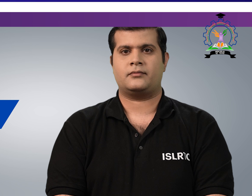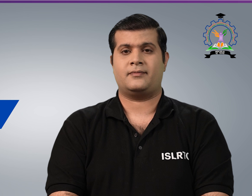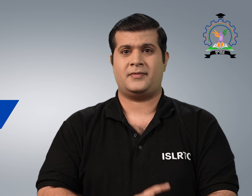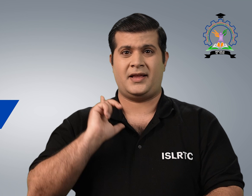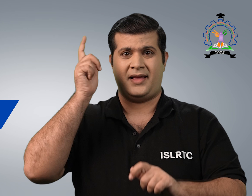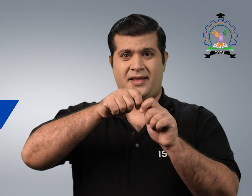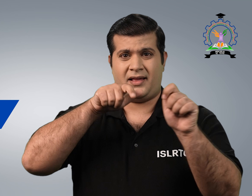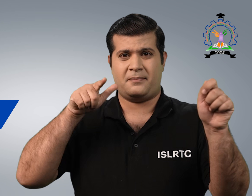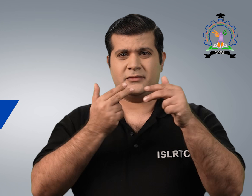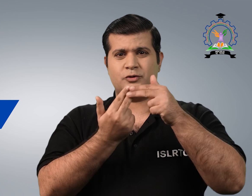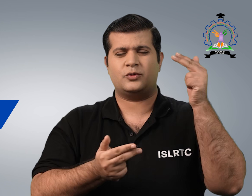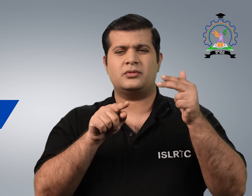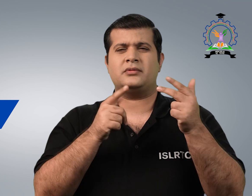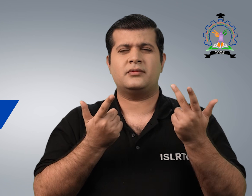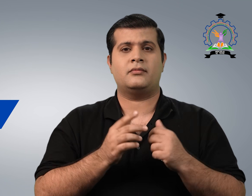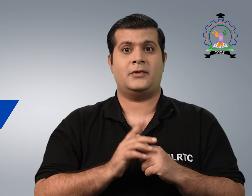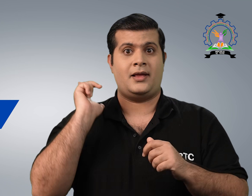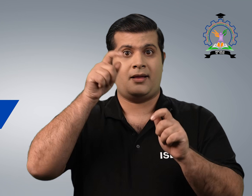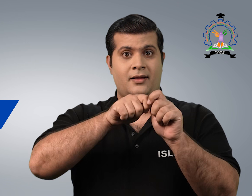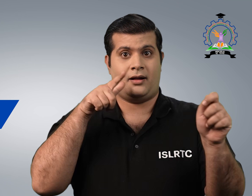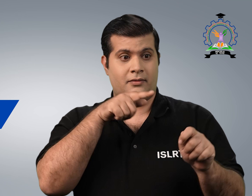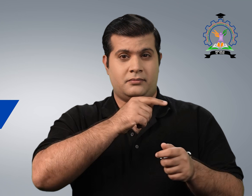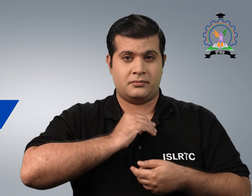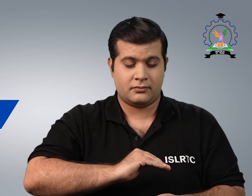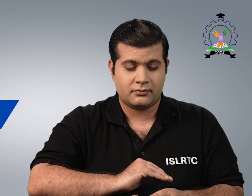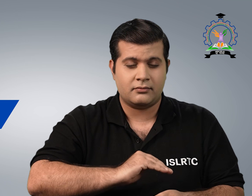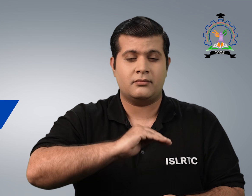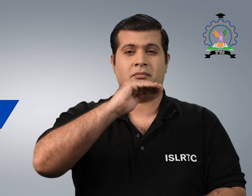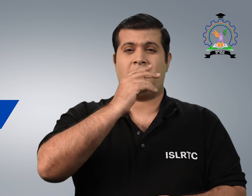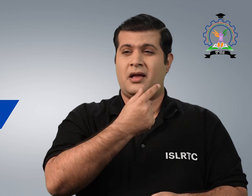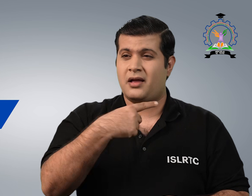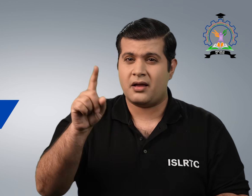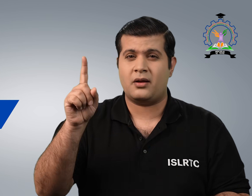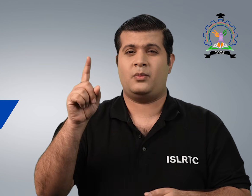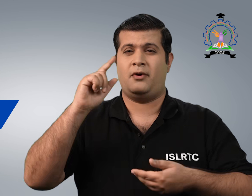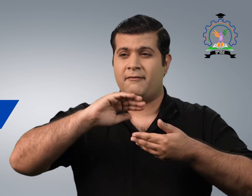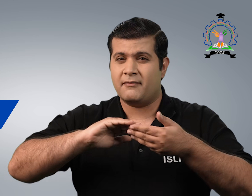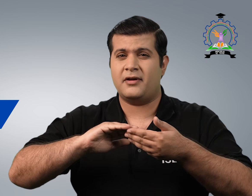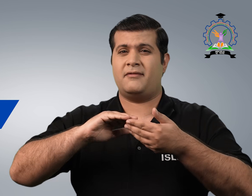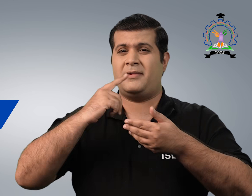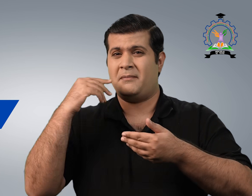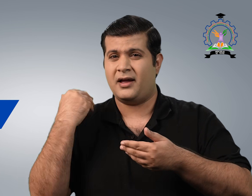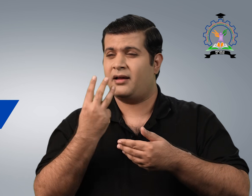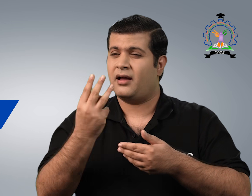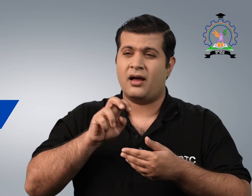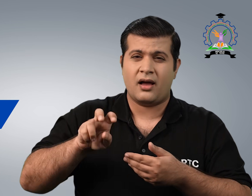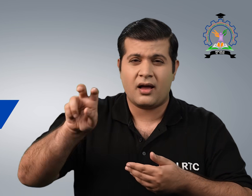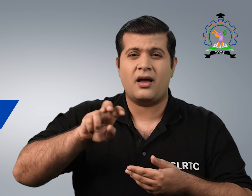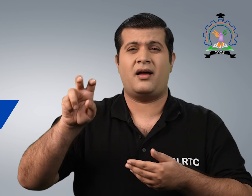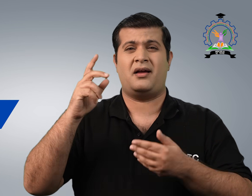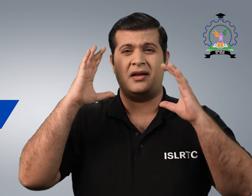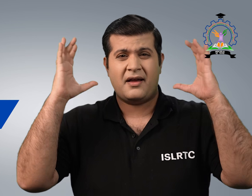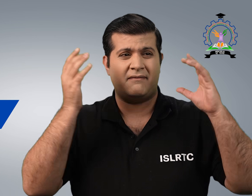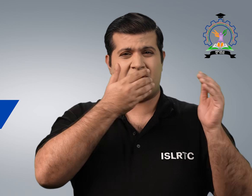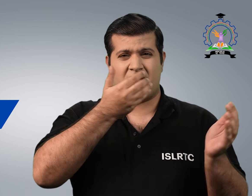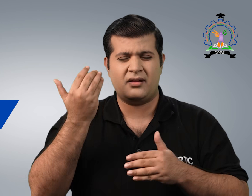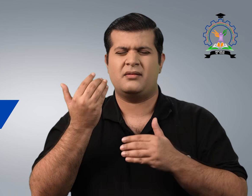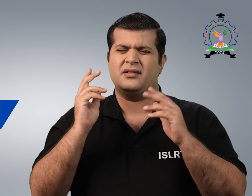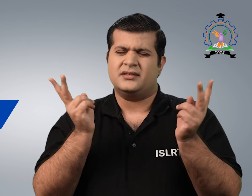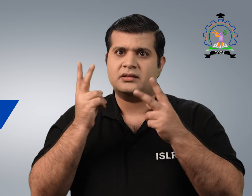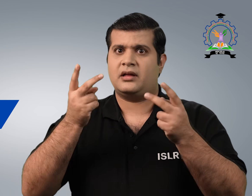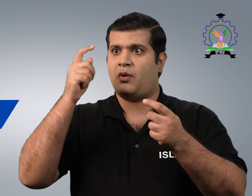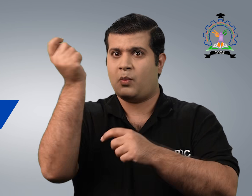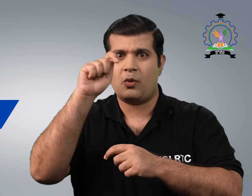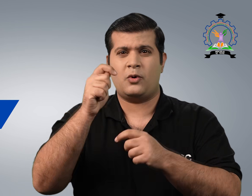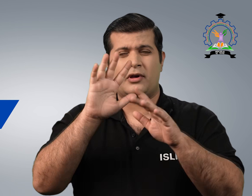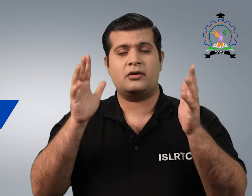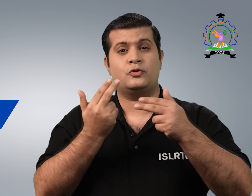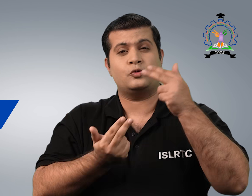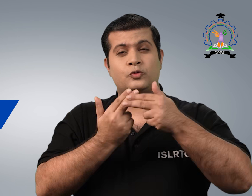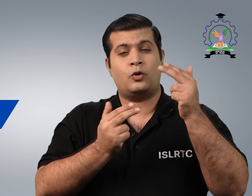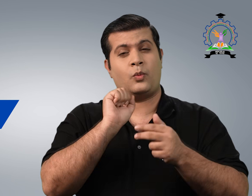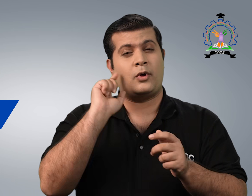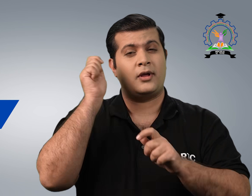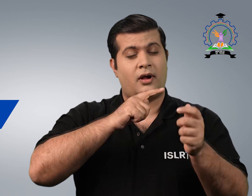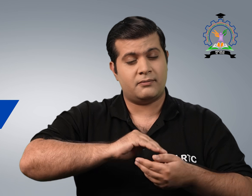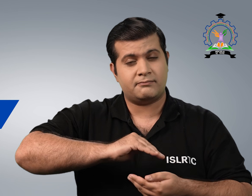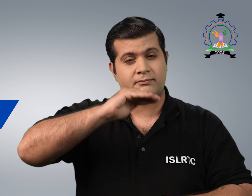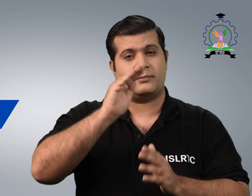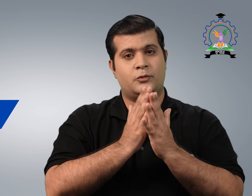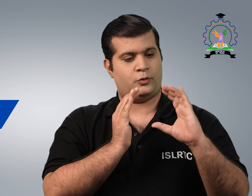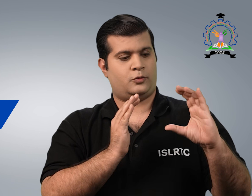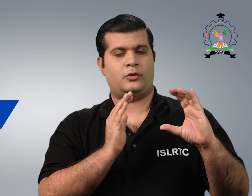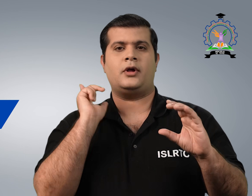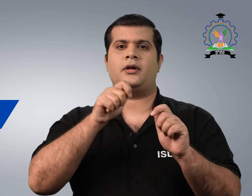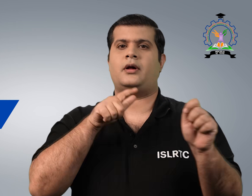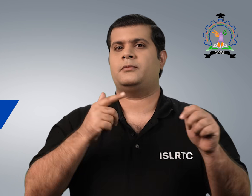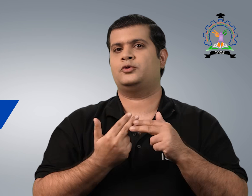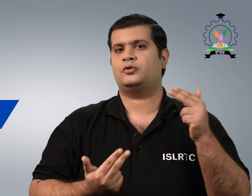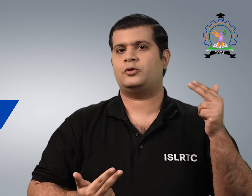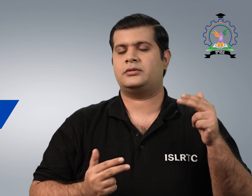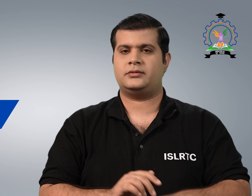Ramayan is the story of Lord Ram's birth, his marriage, exile to the forest, kidnap of his wife by Ravan and the war. It includes the entire life story of Lord Ram.